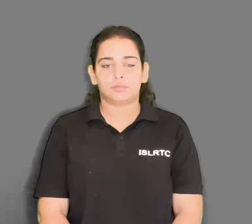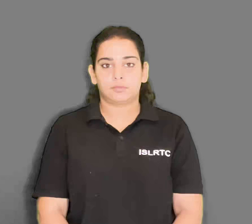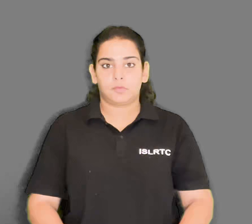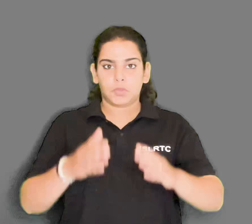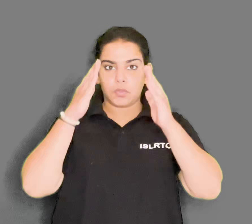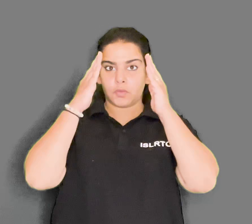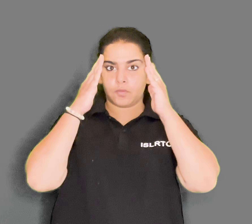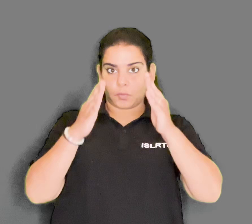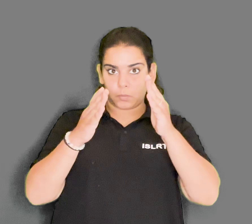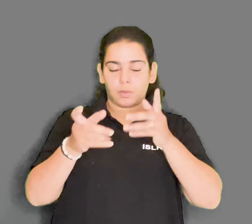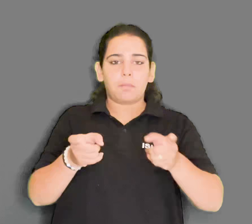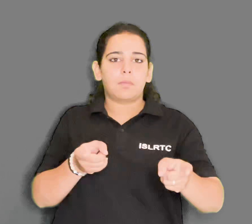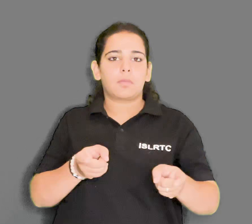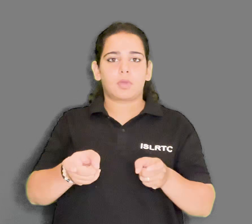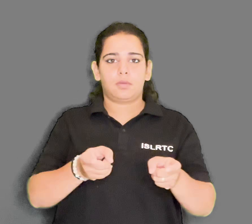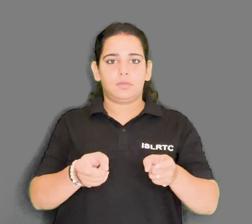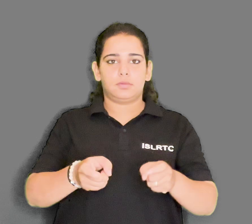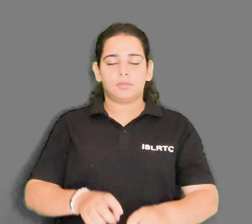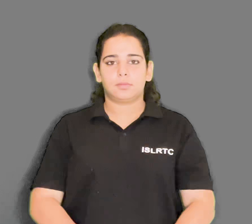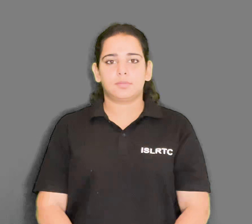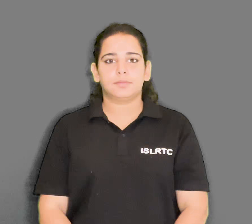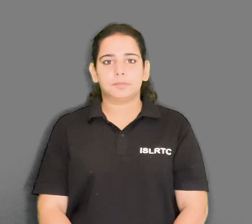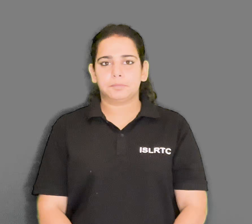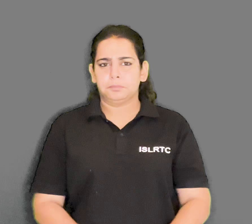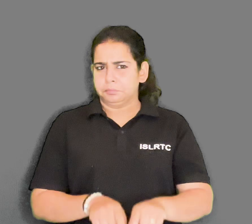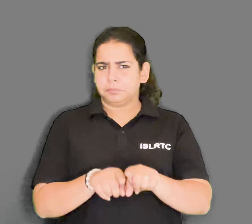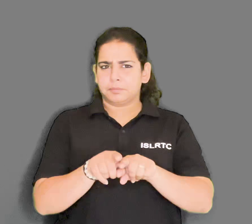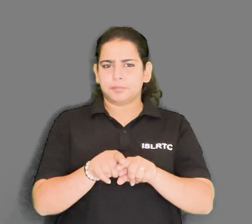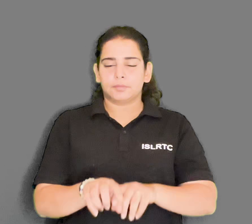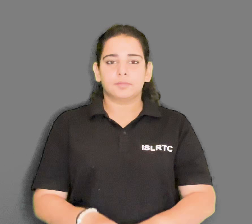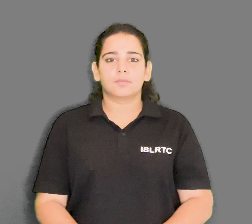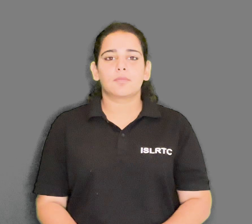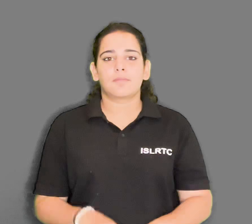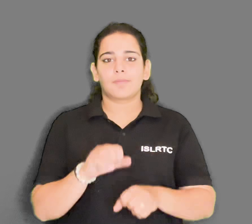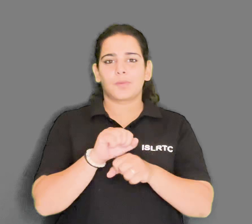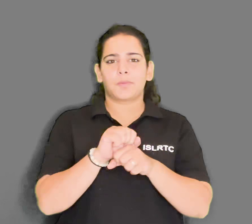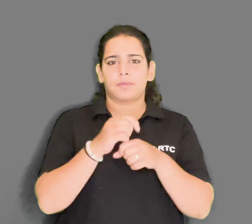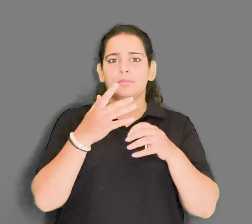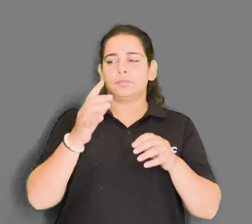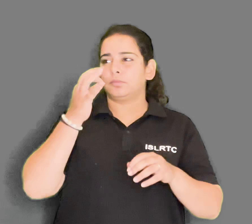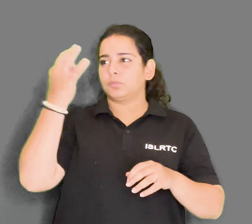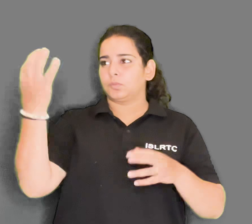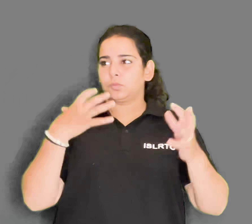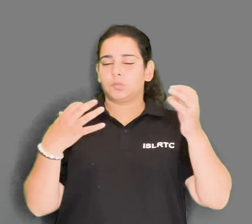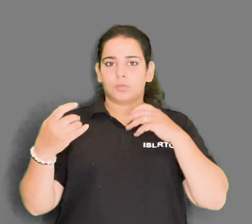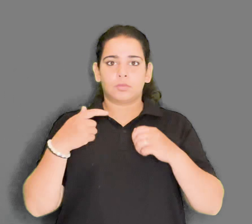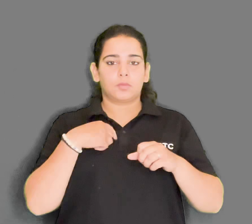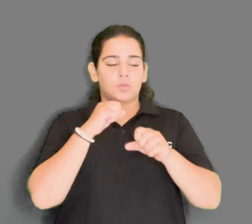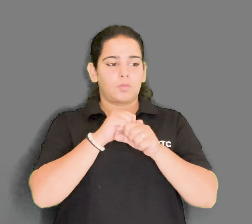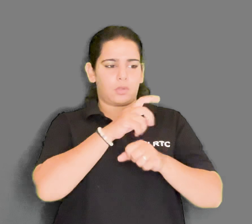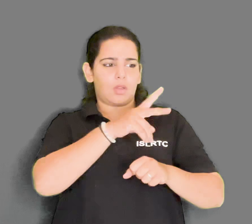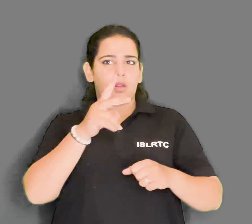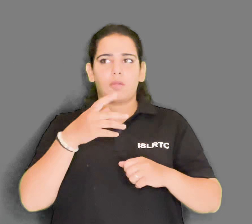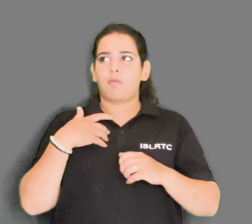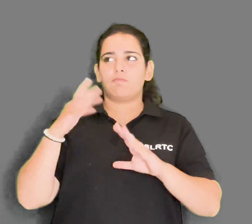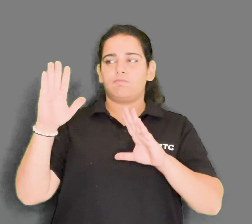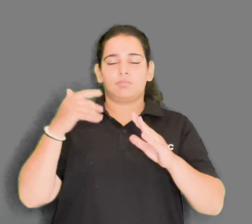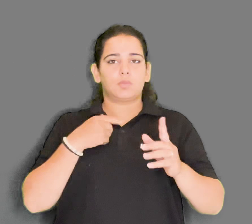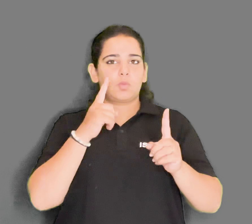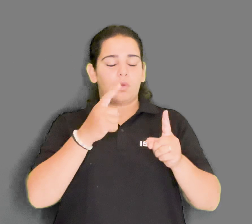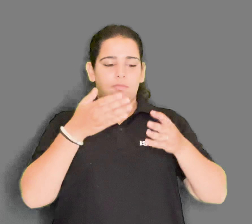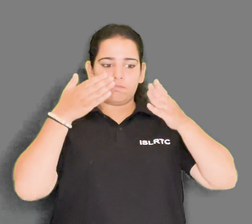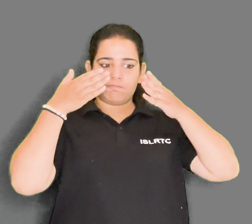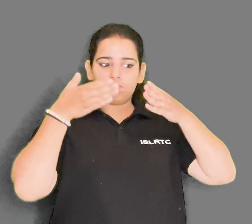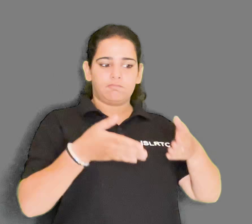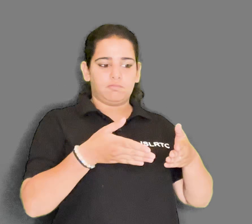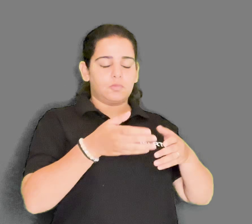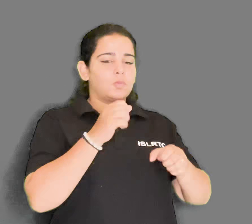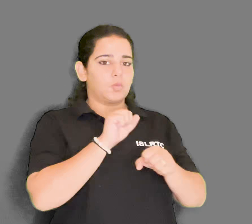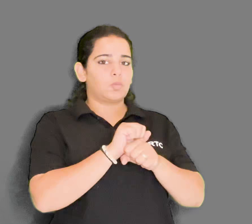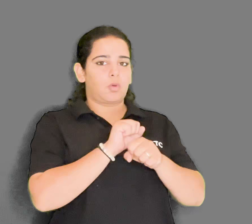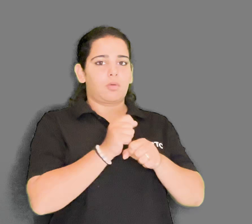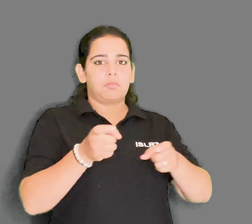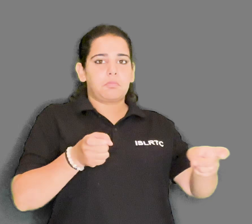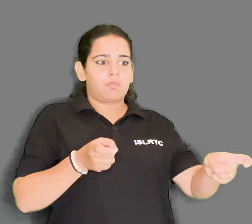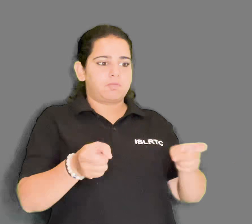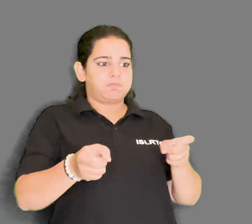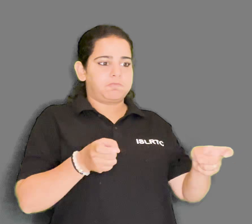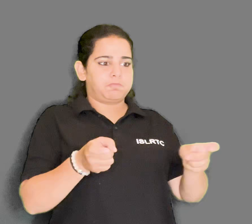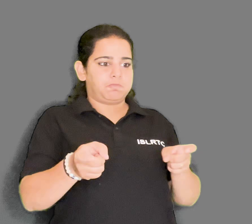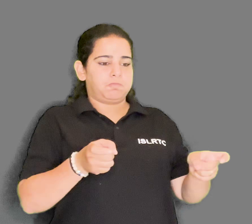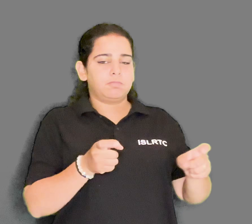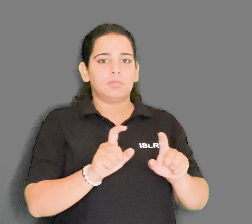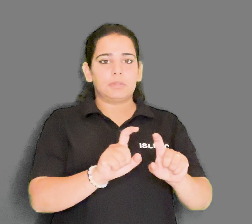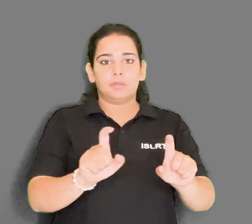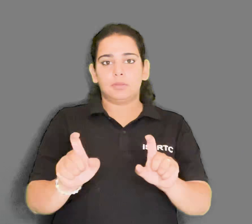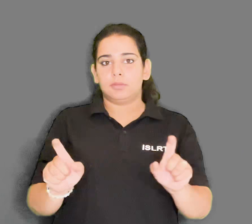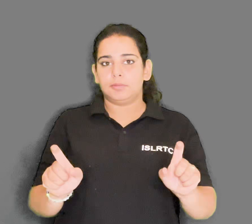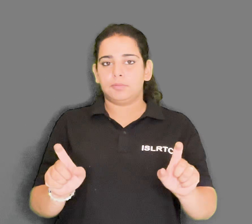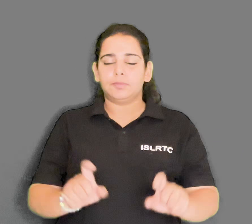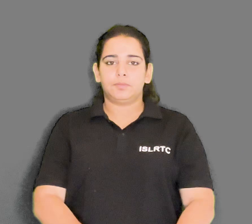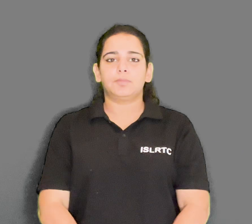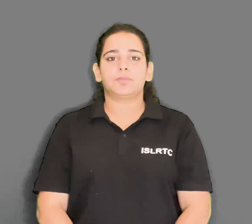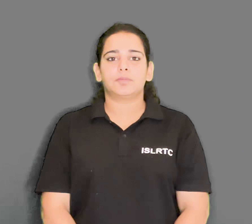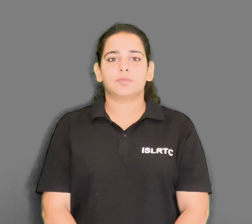Focus management Techniques for managing the focus of keyboard and screen reader users ensuring that interactive elements are navigable and that focus is directed to important content